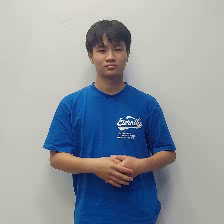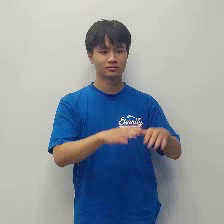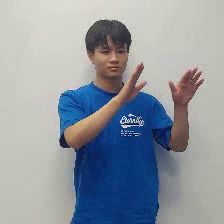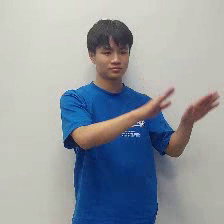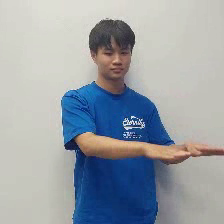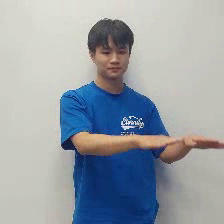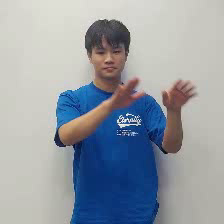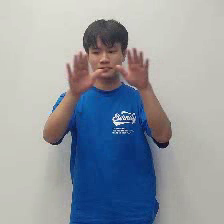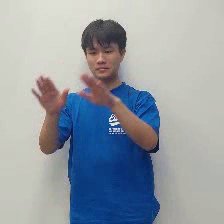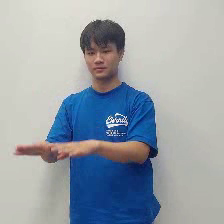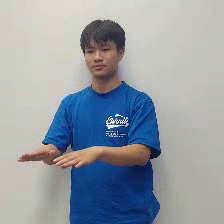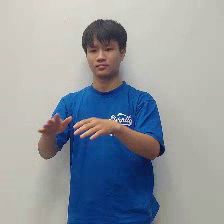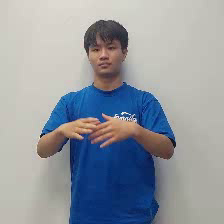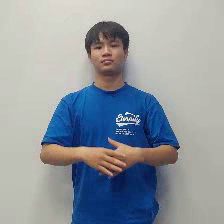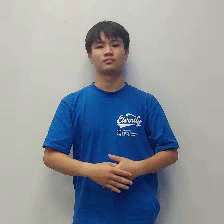Chậm lại